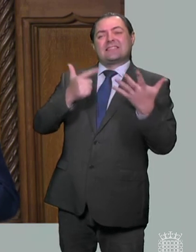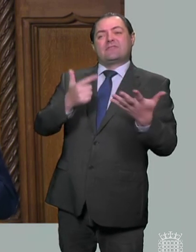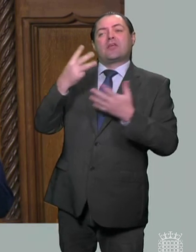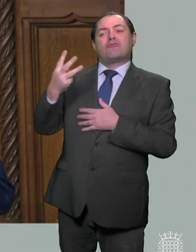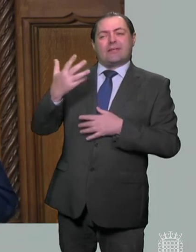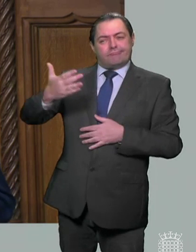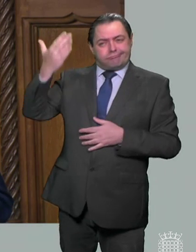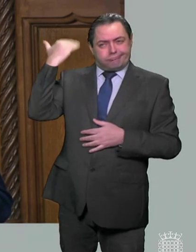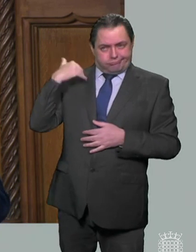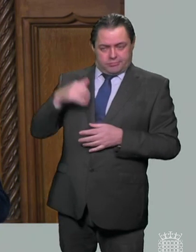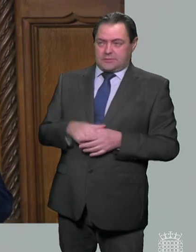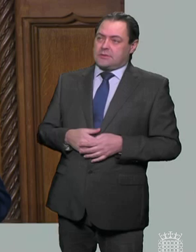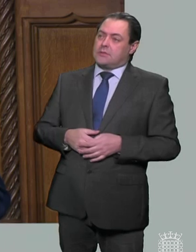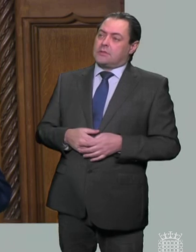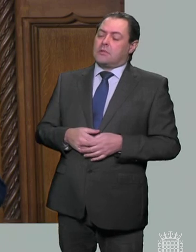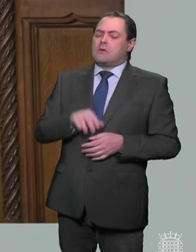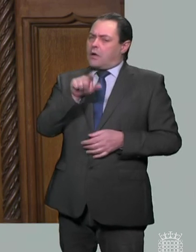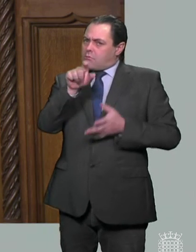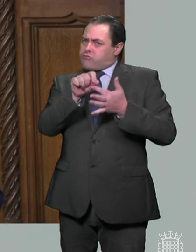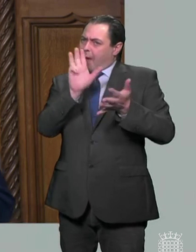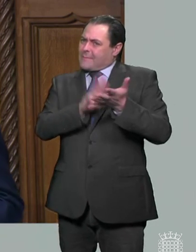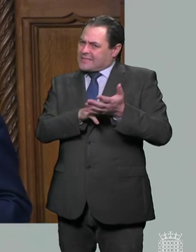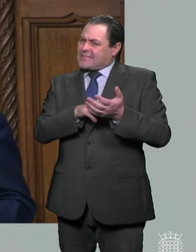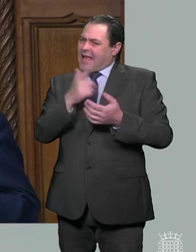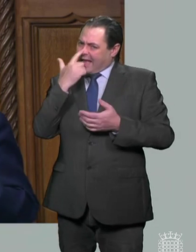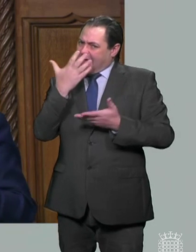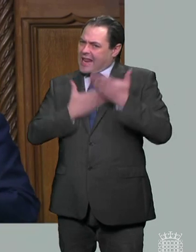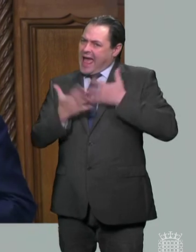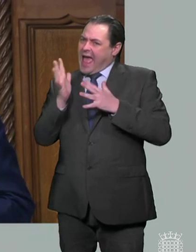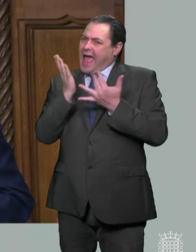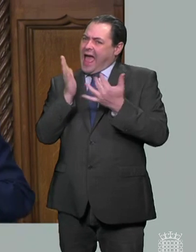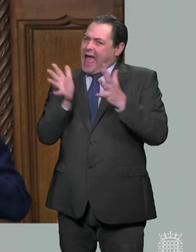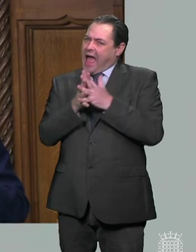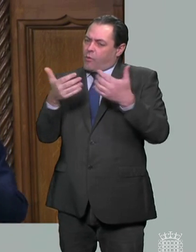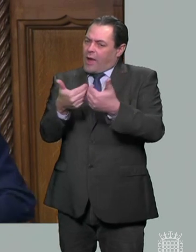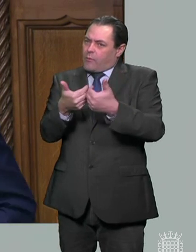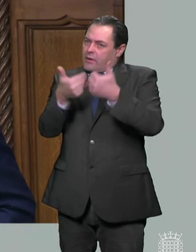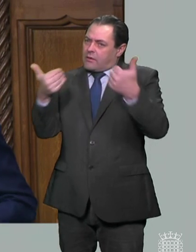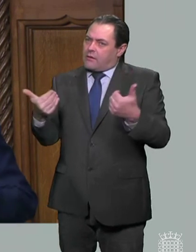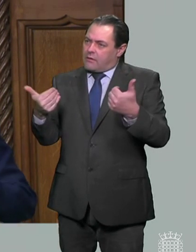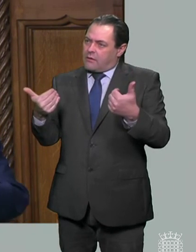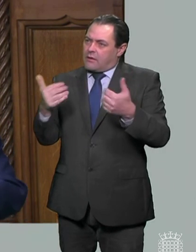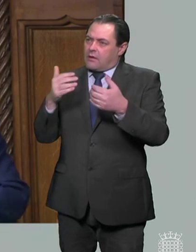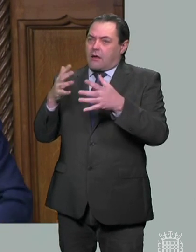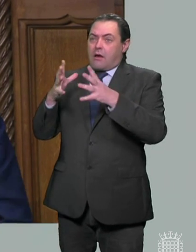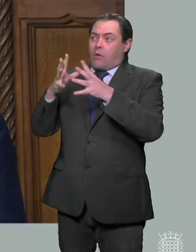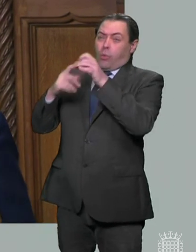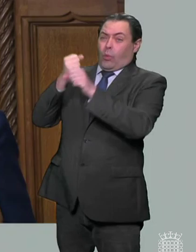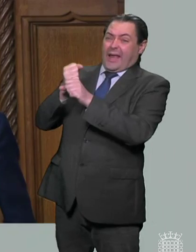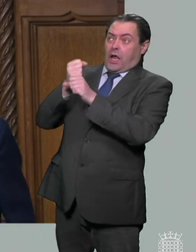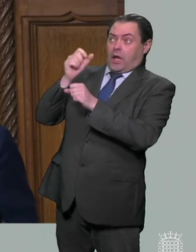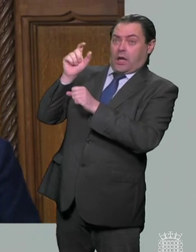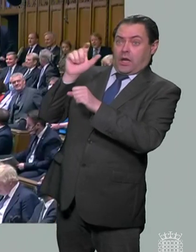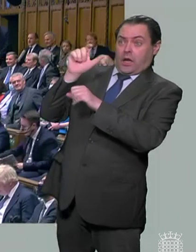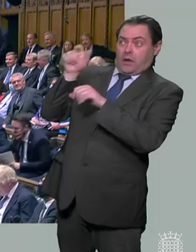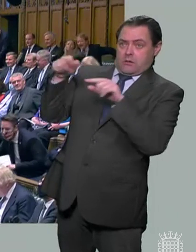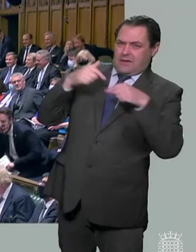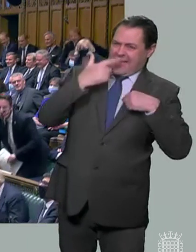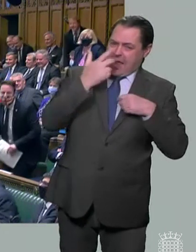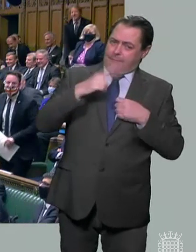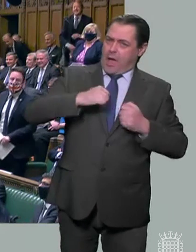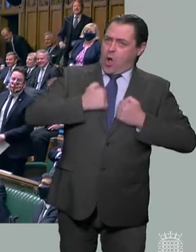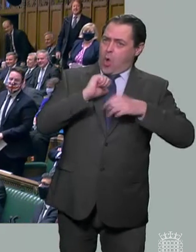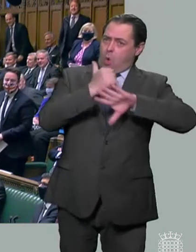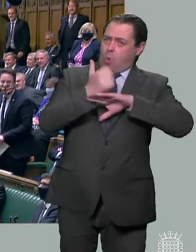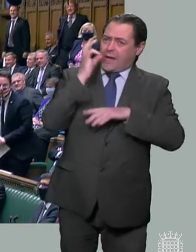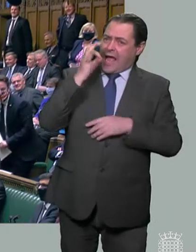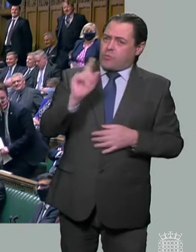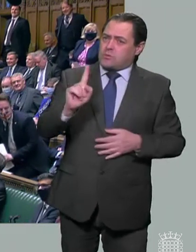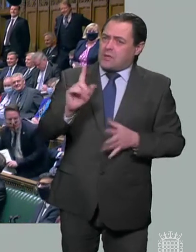Will the Prime Minister tell me how we can escape the big government of big Wigan by getting our own council back?